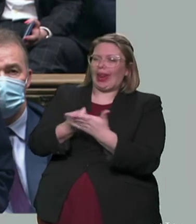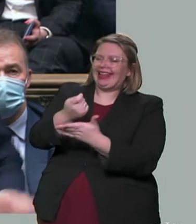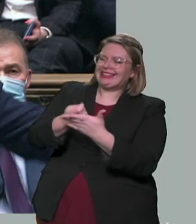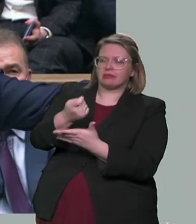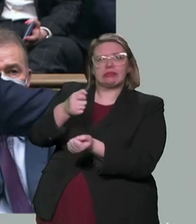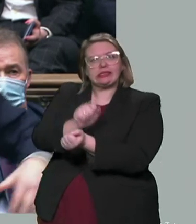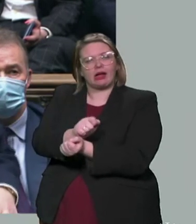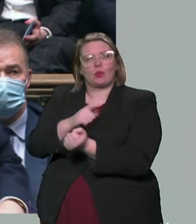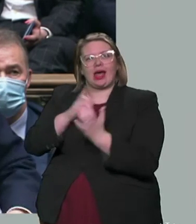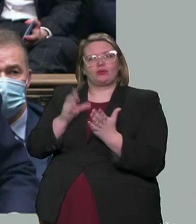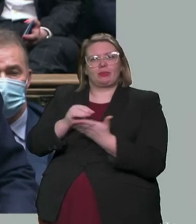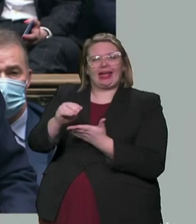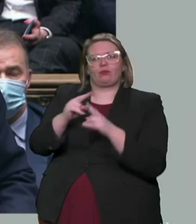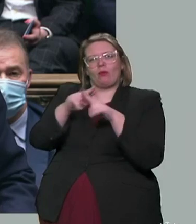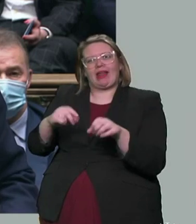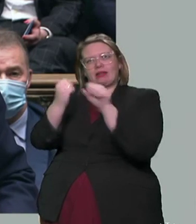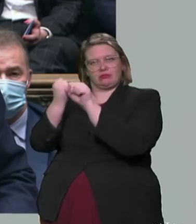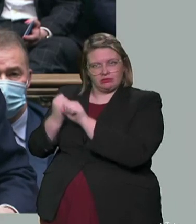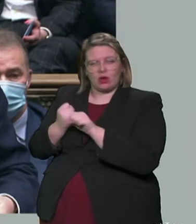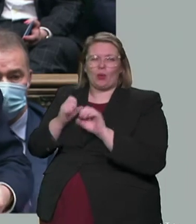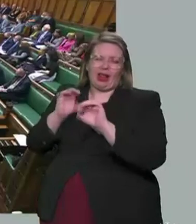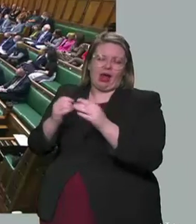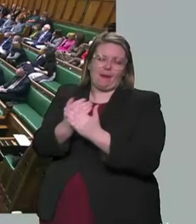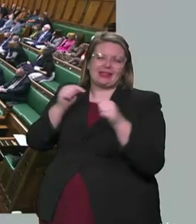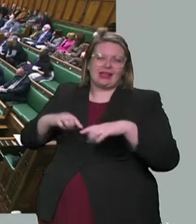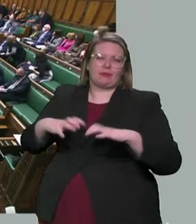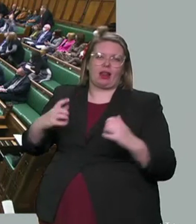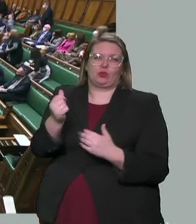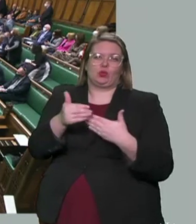The House can look forward to being updated shortly.